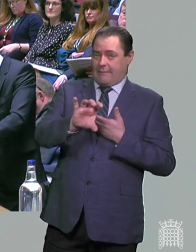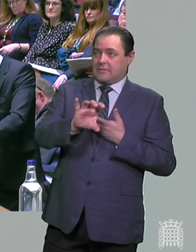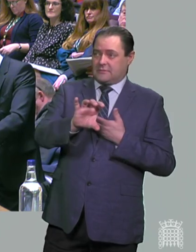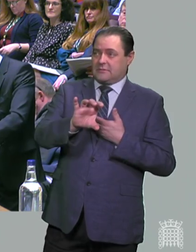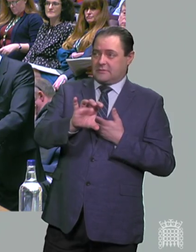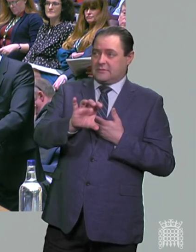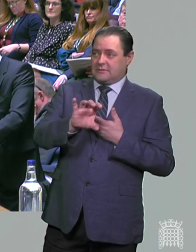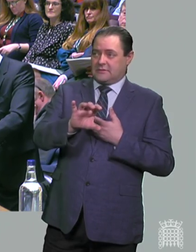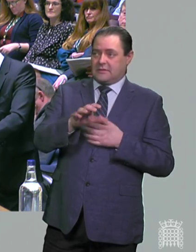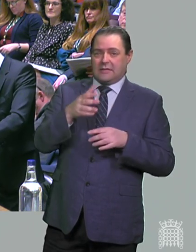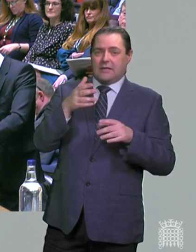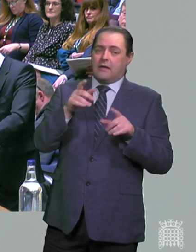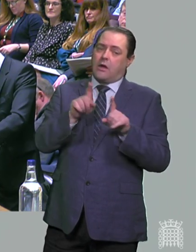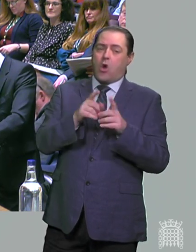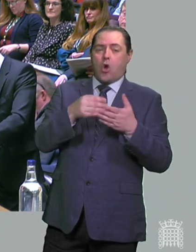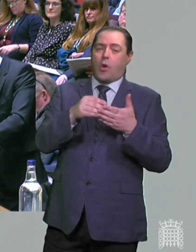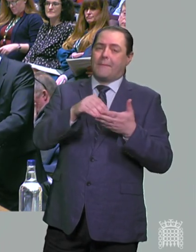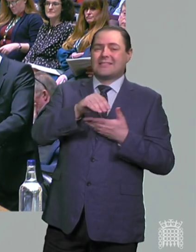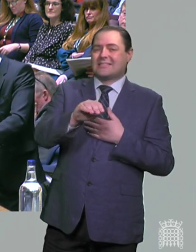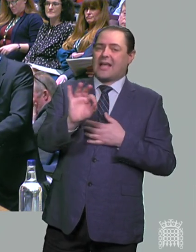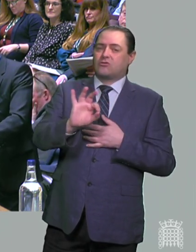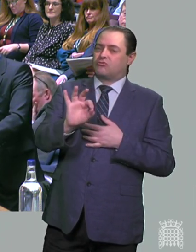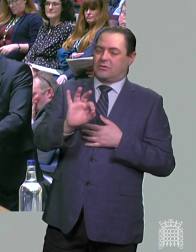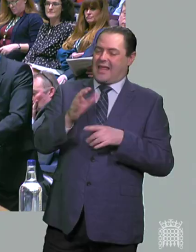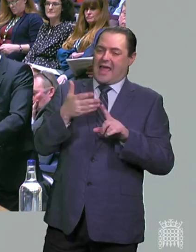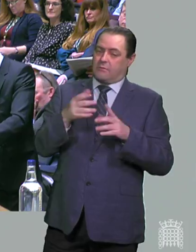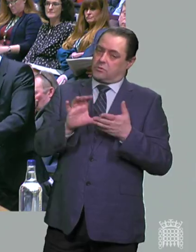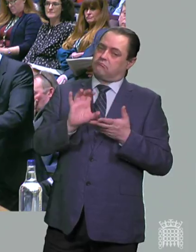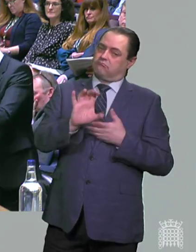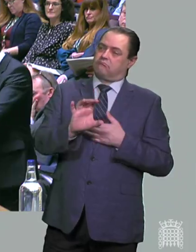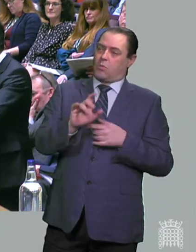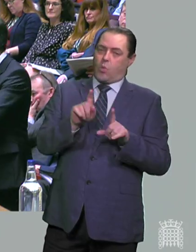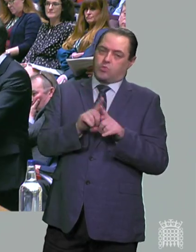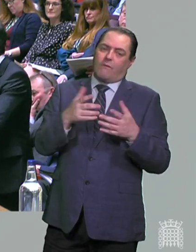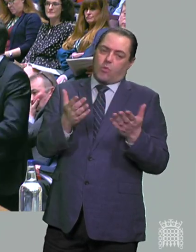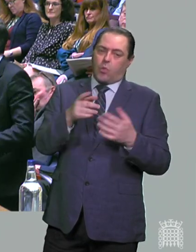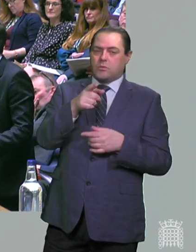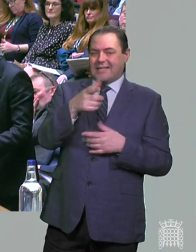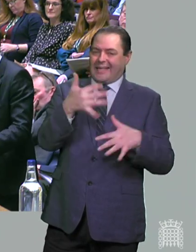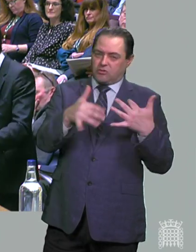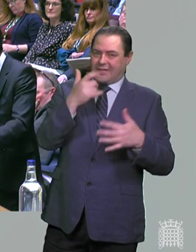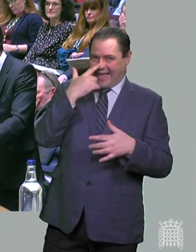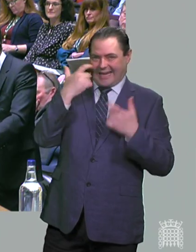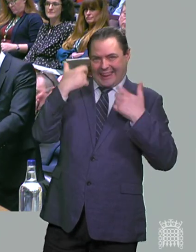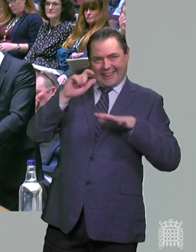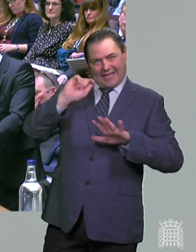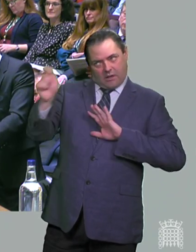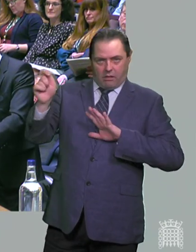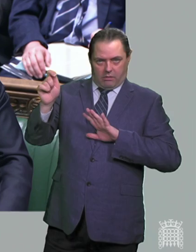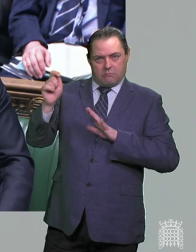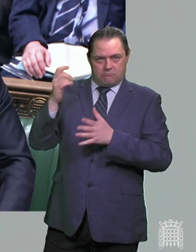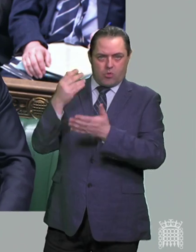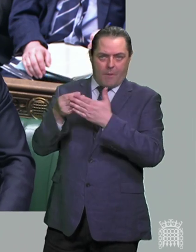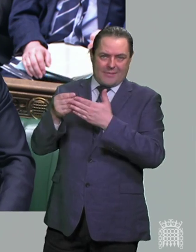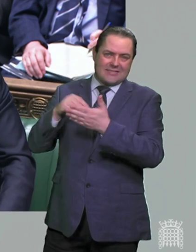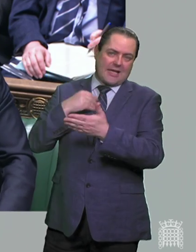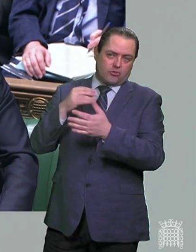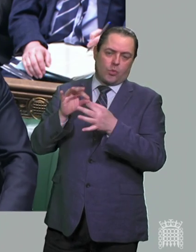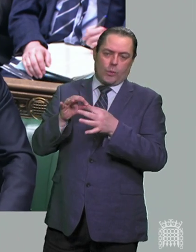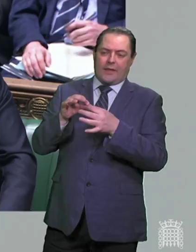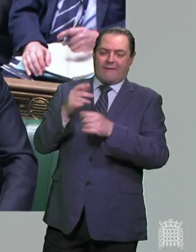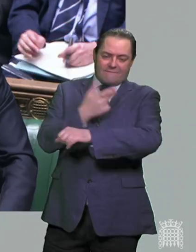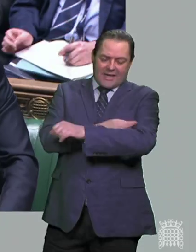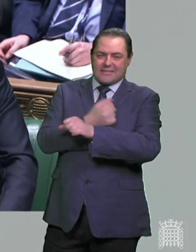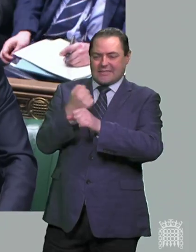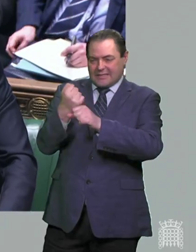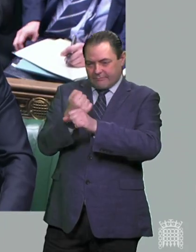That is not designed to be a compensation scheme, and it does not prevent the injured person from pursuing a legal compensation claim with the vaccine manufacturer.